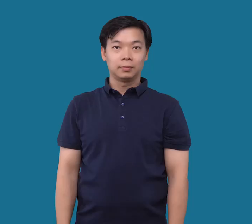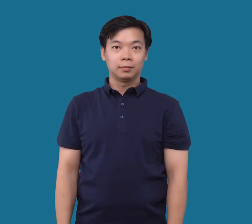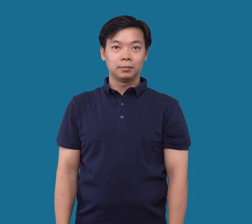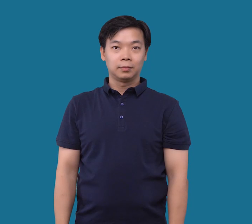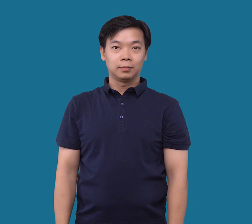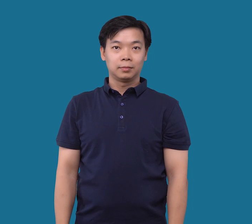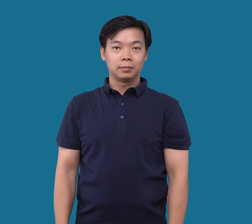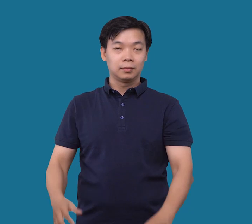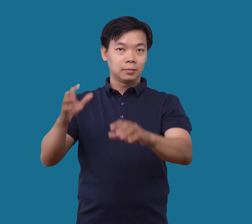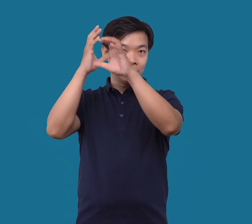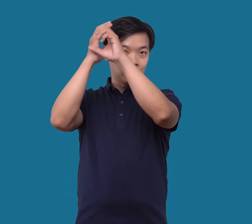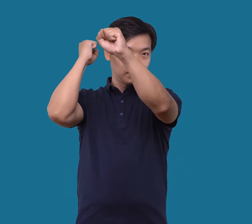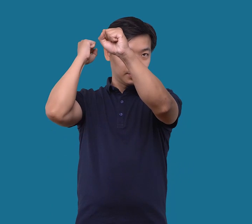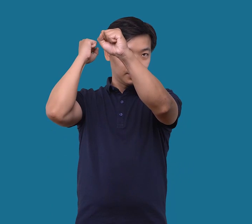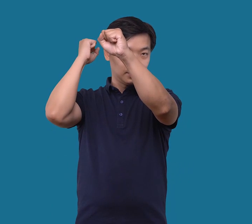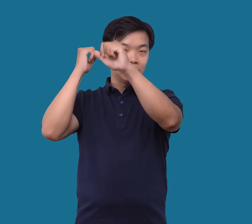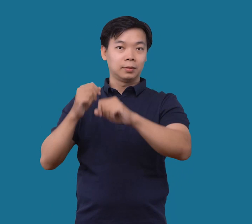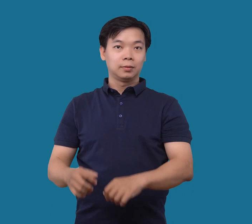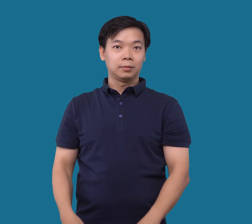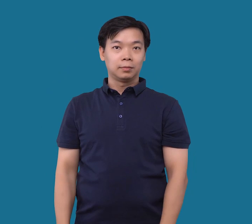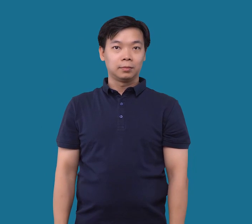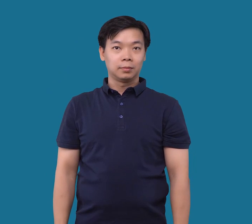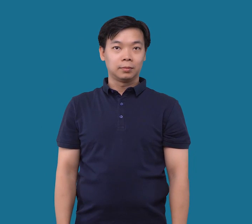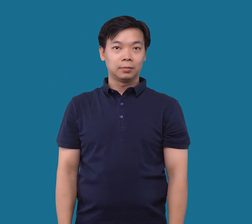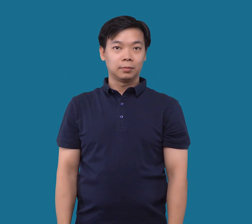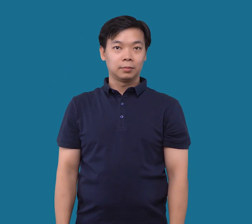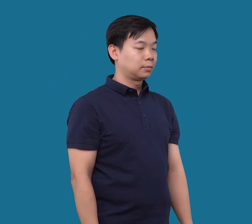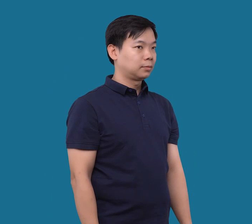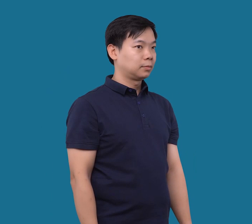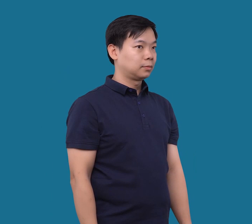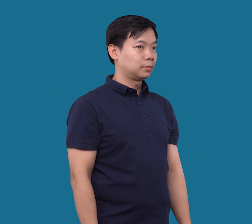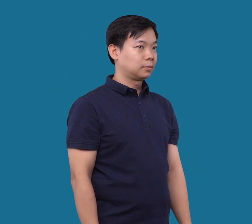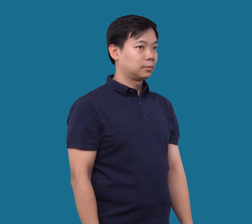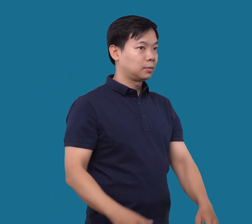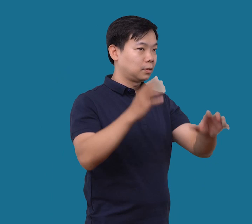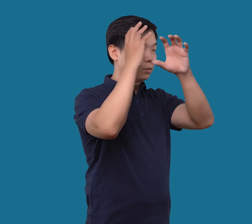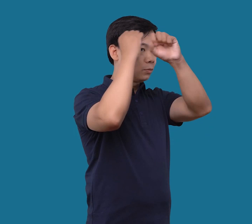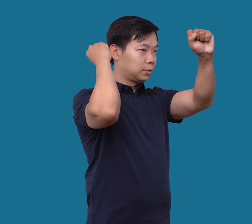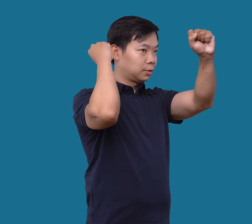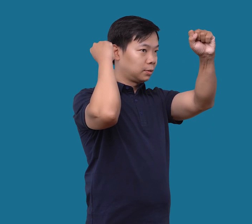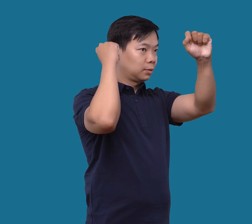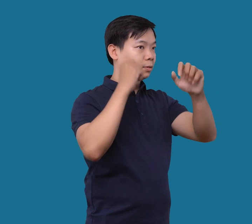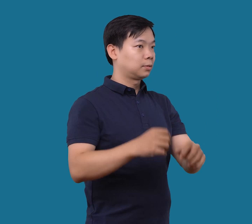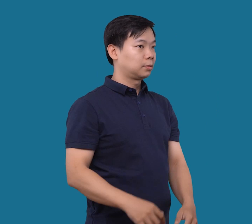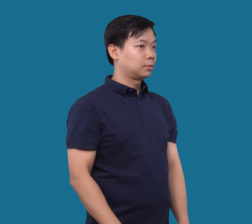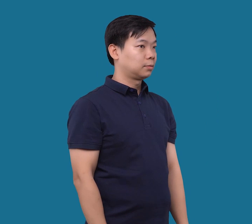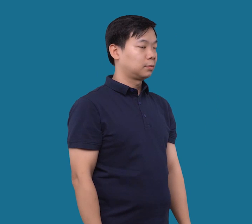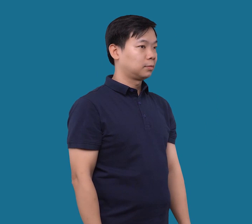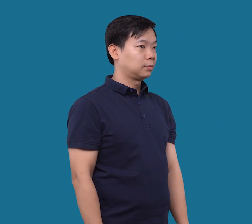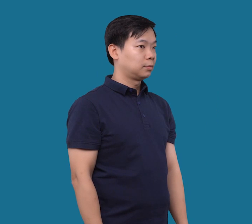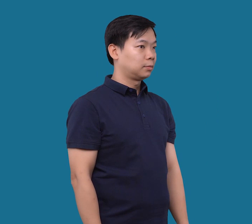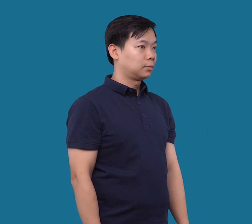Bru-nây (nước Bru-nây)